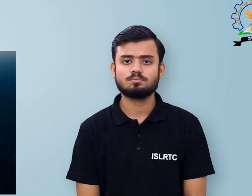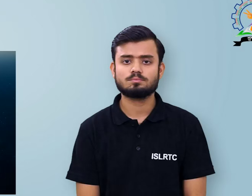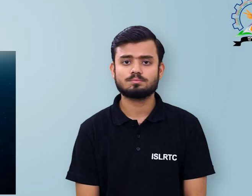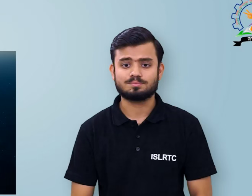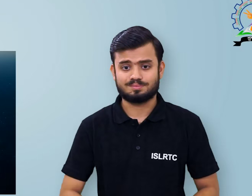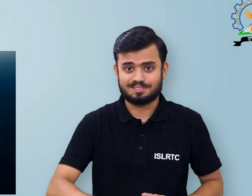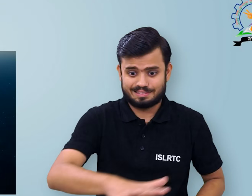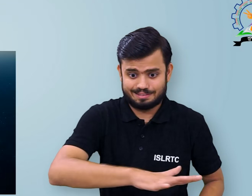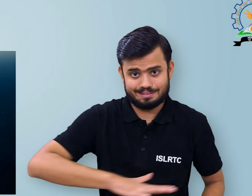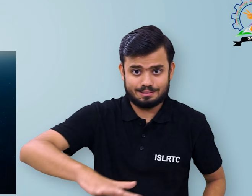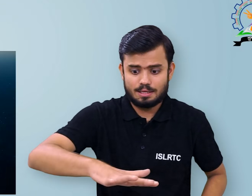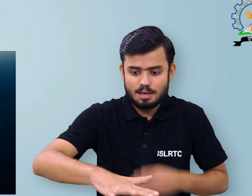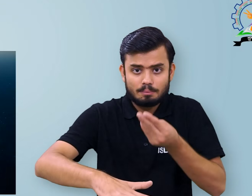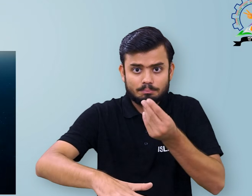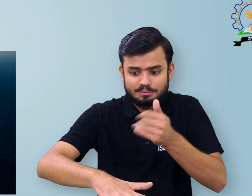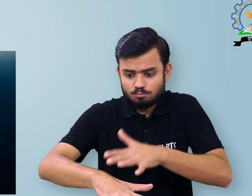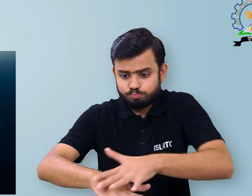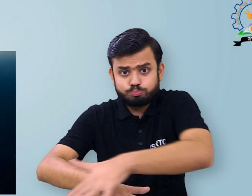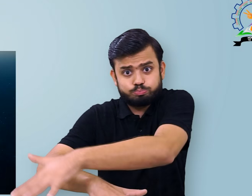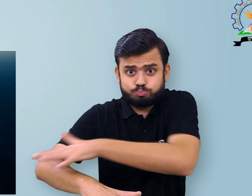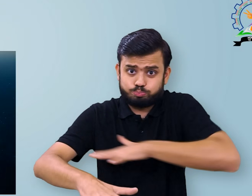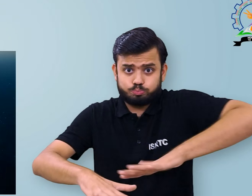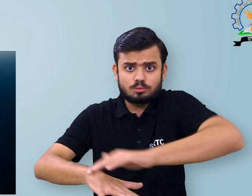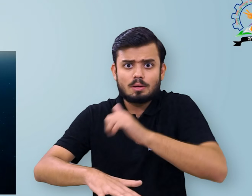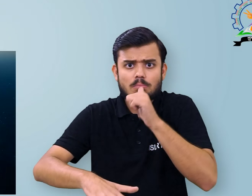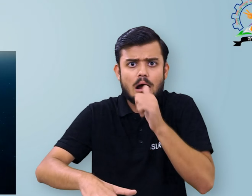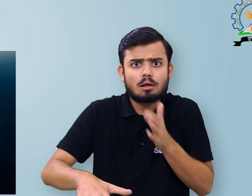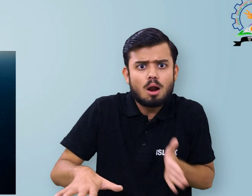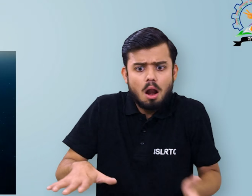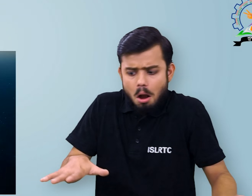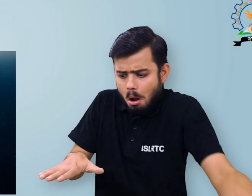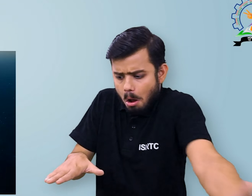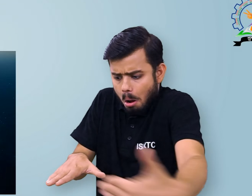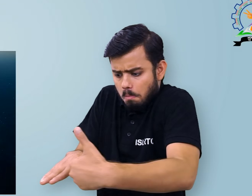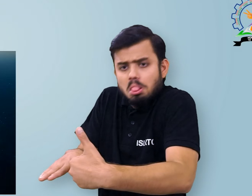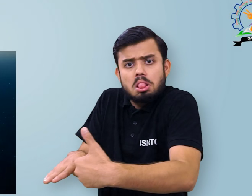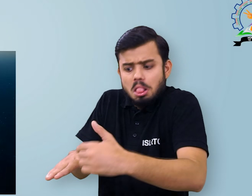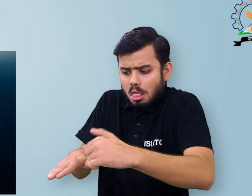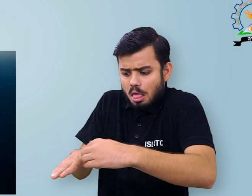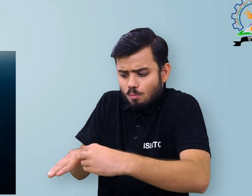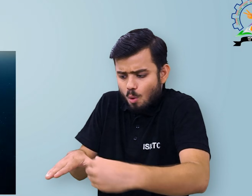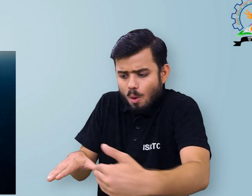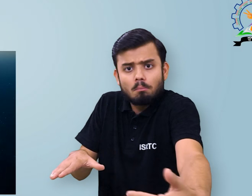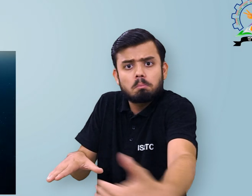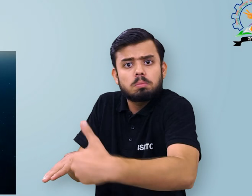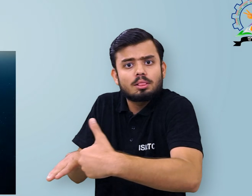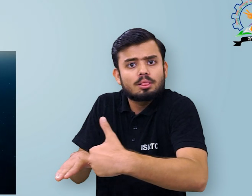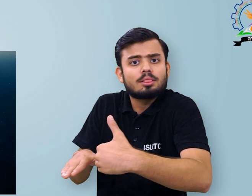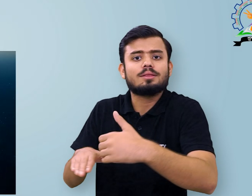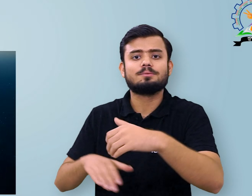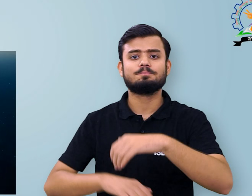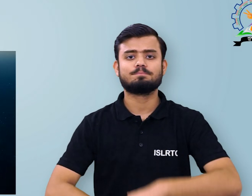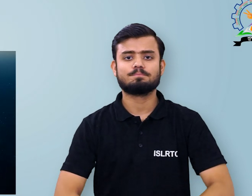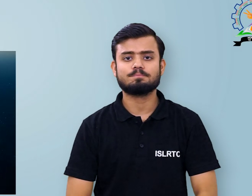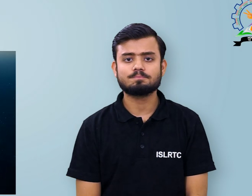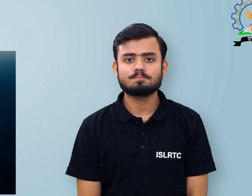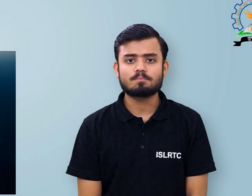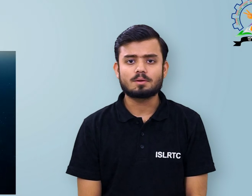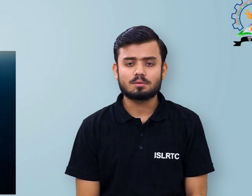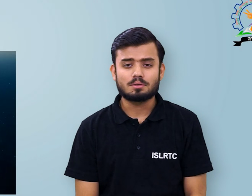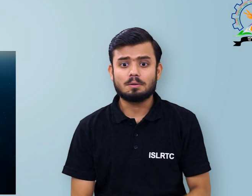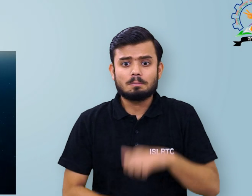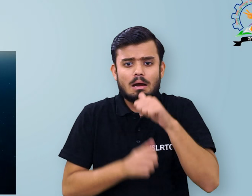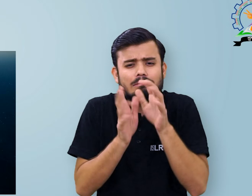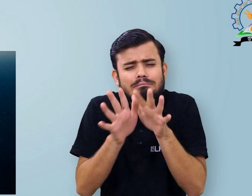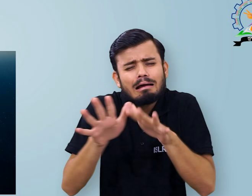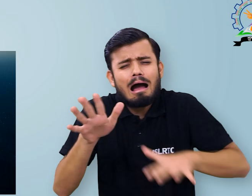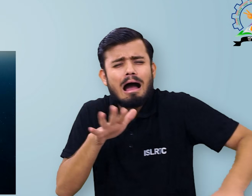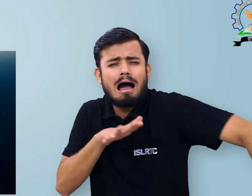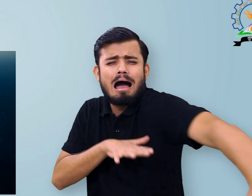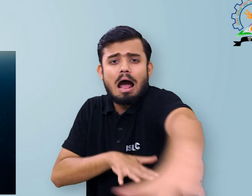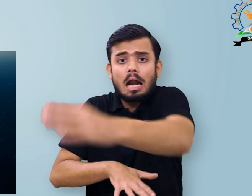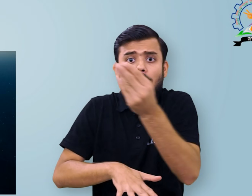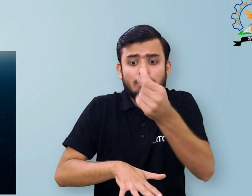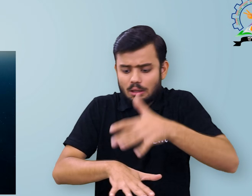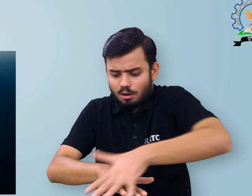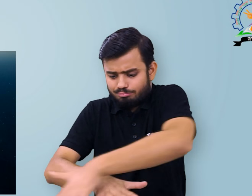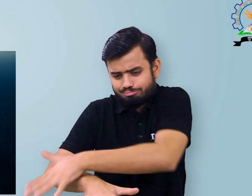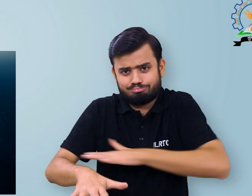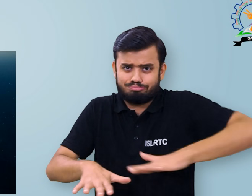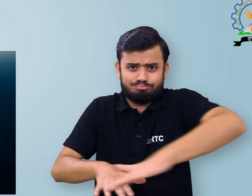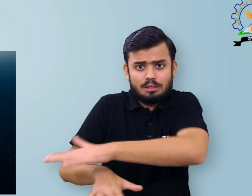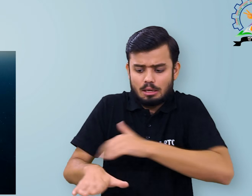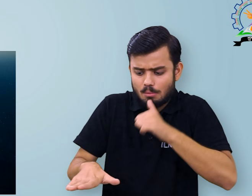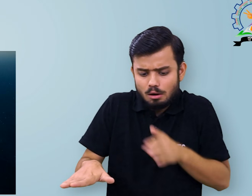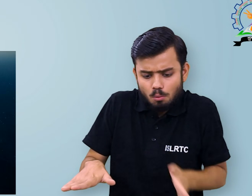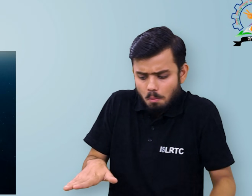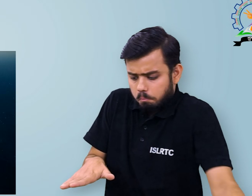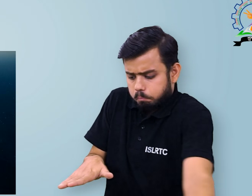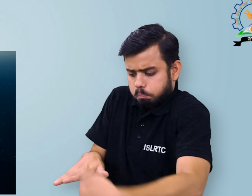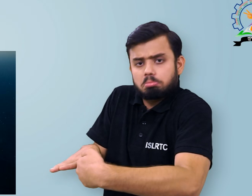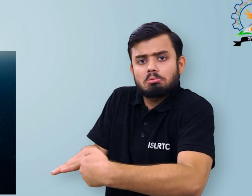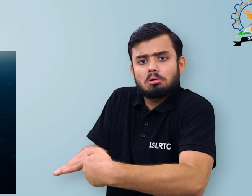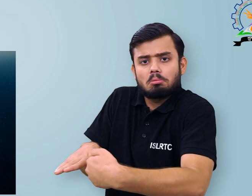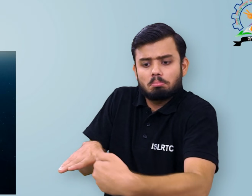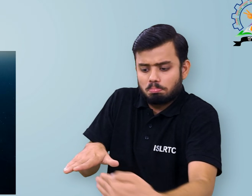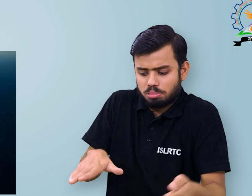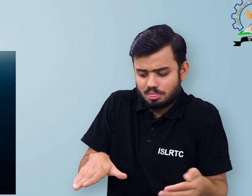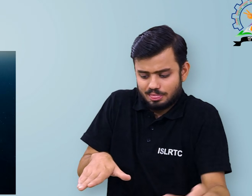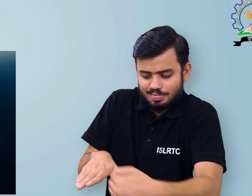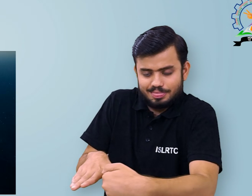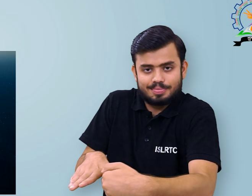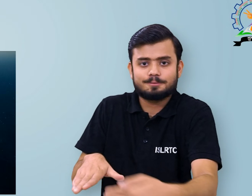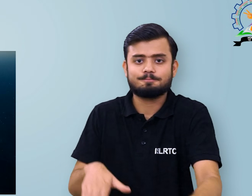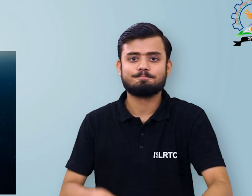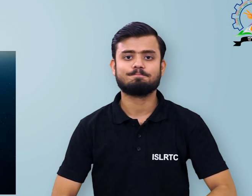Gulf A part of the sea nearly surrounded with land.